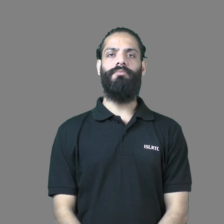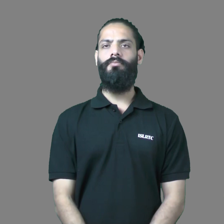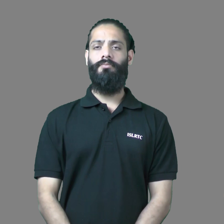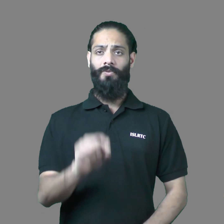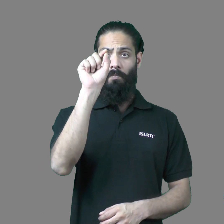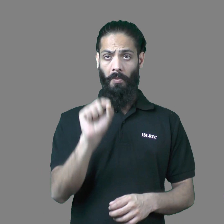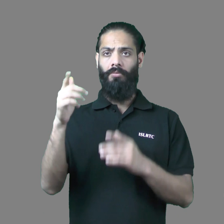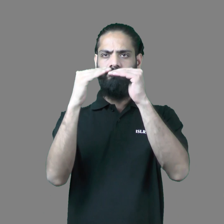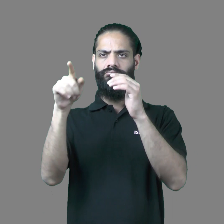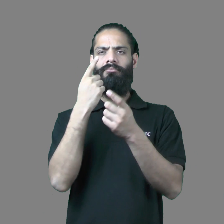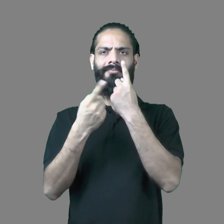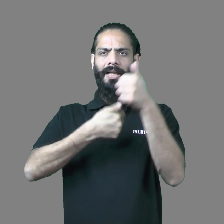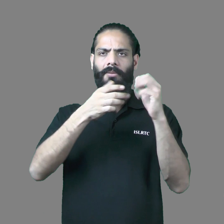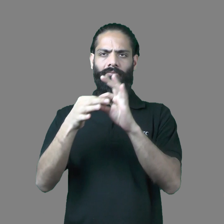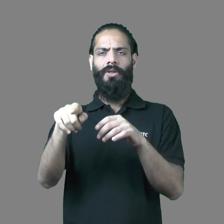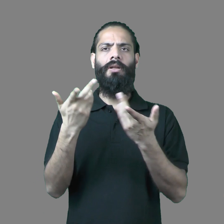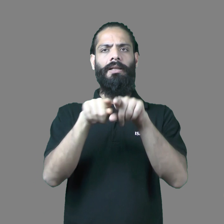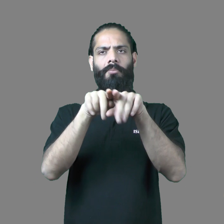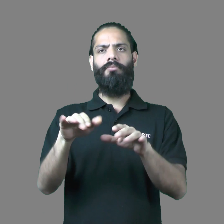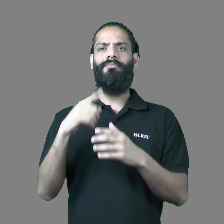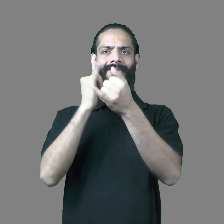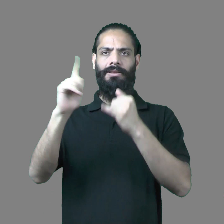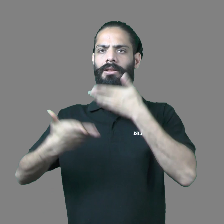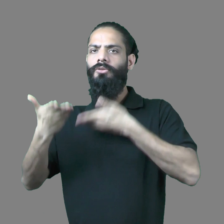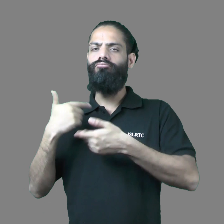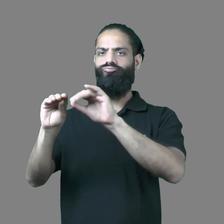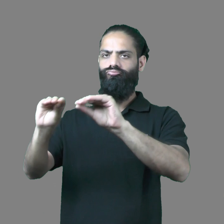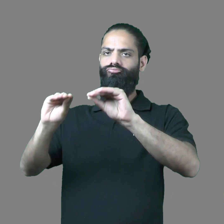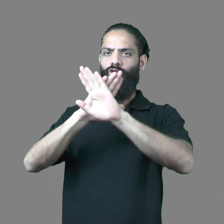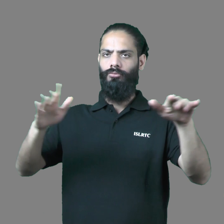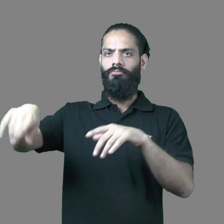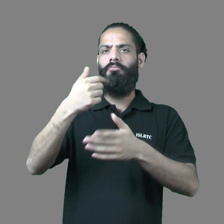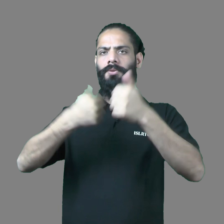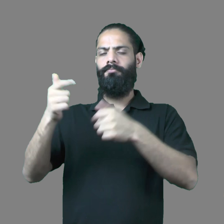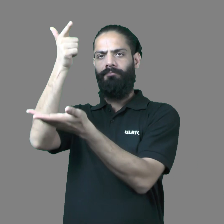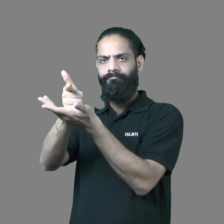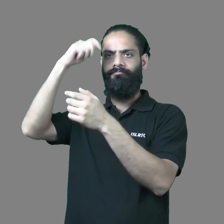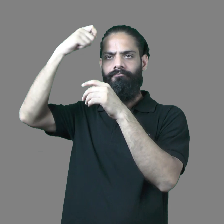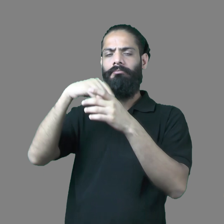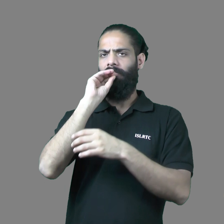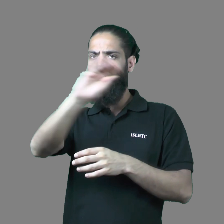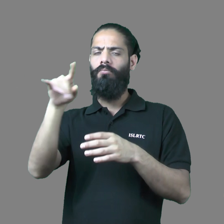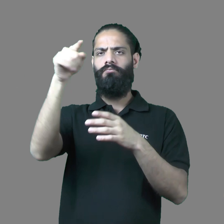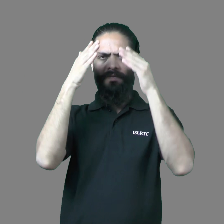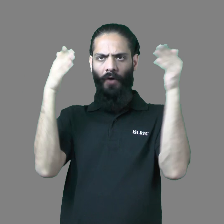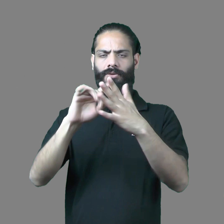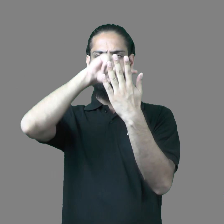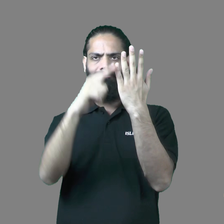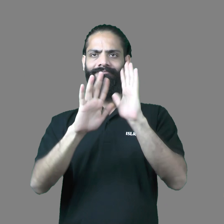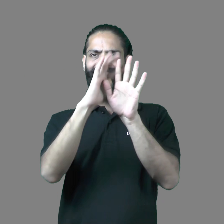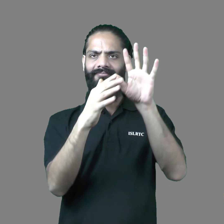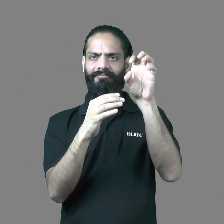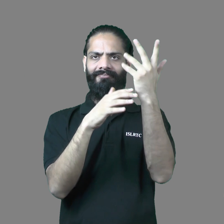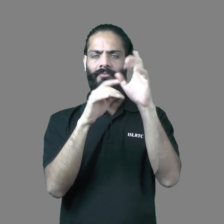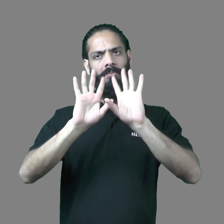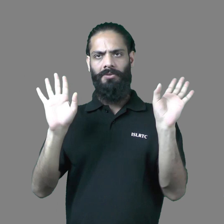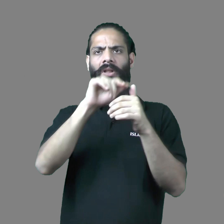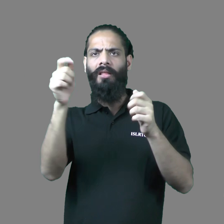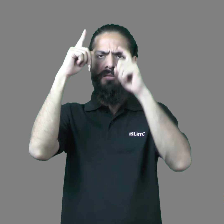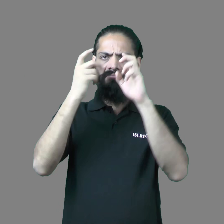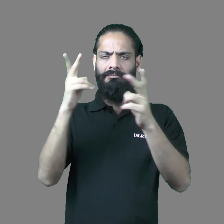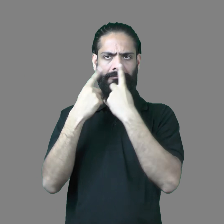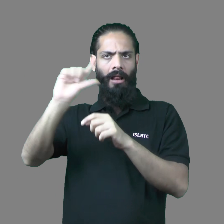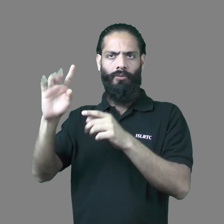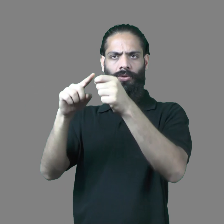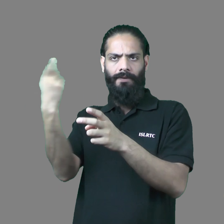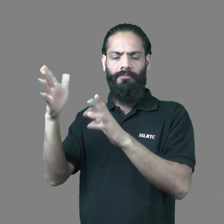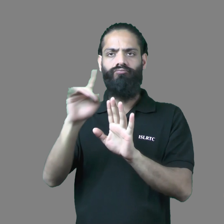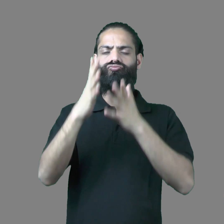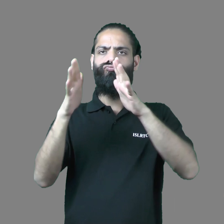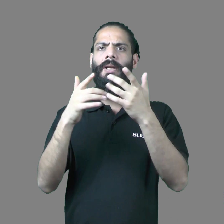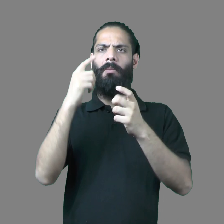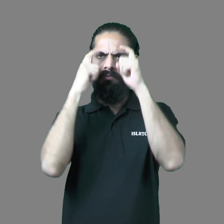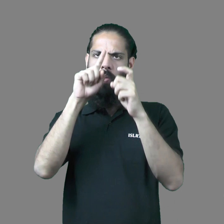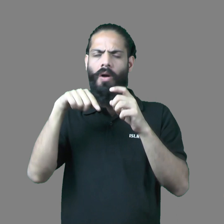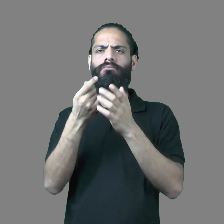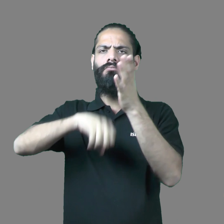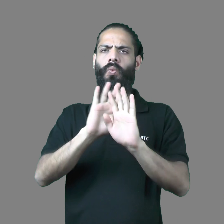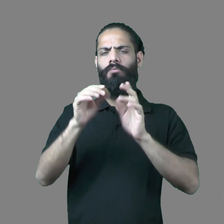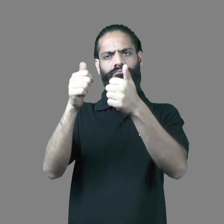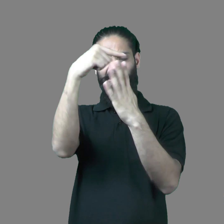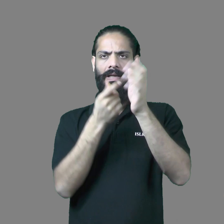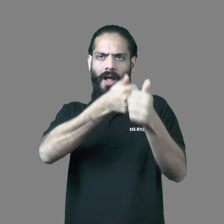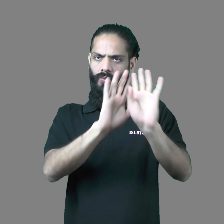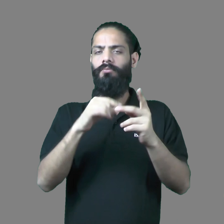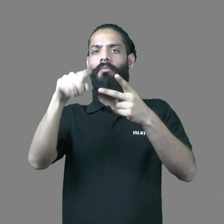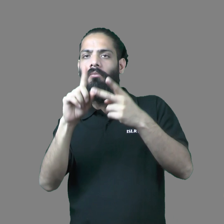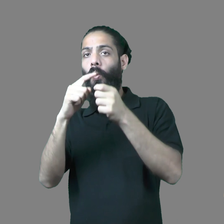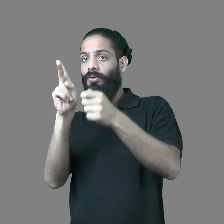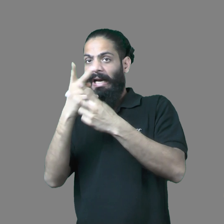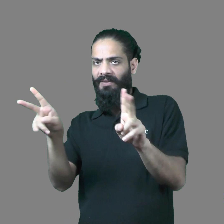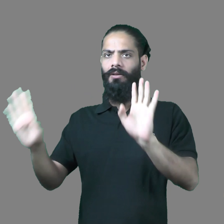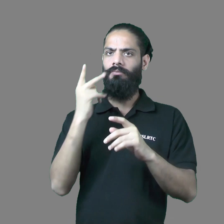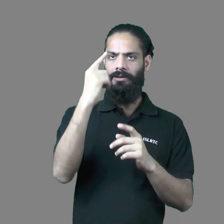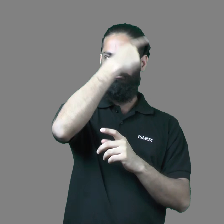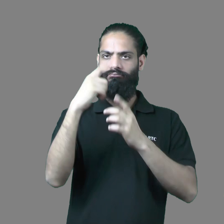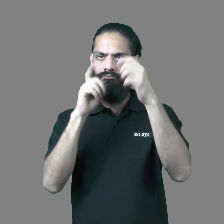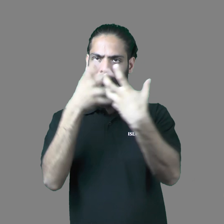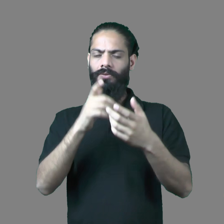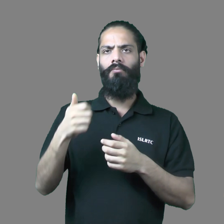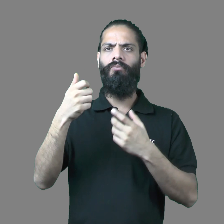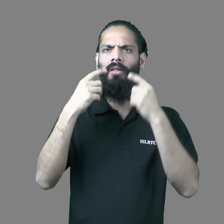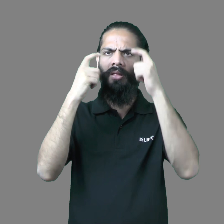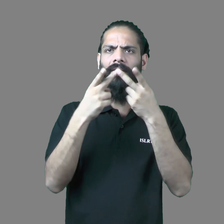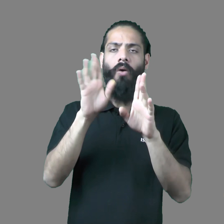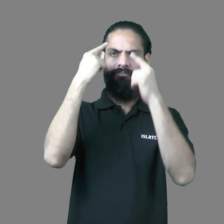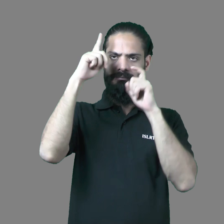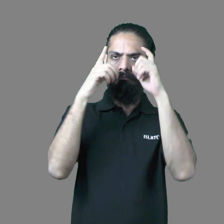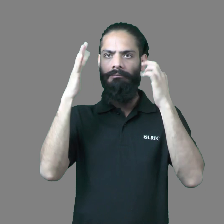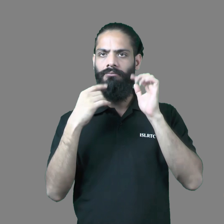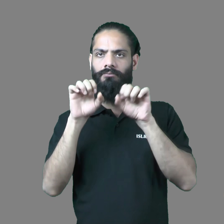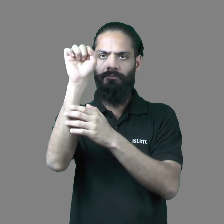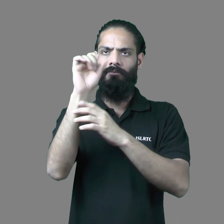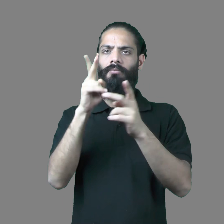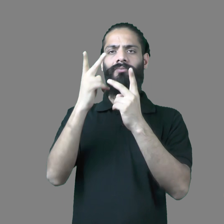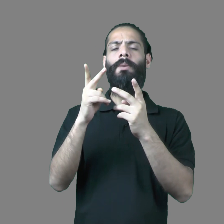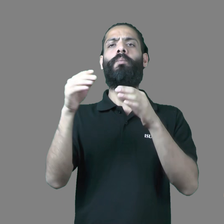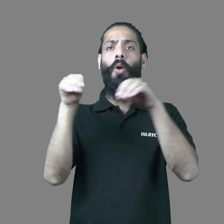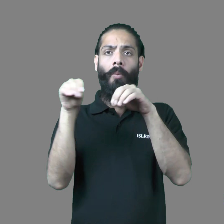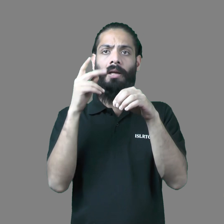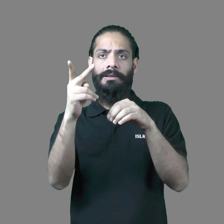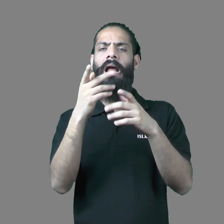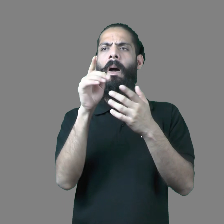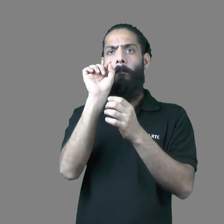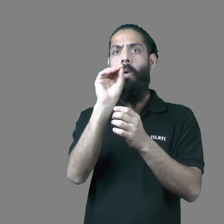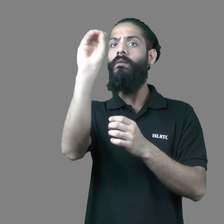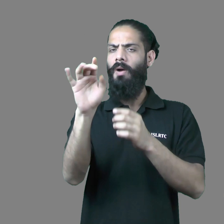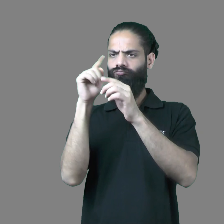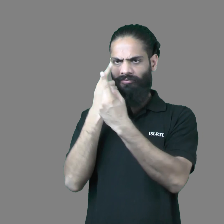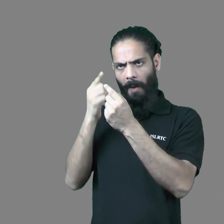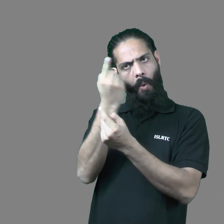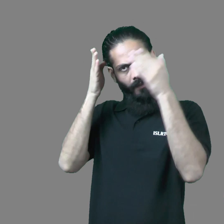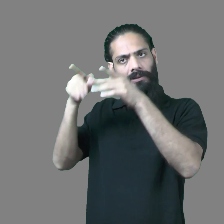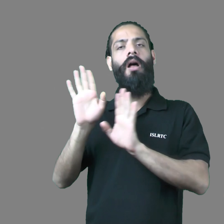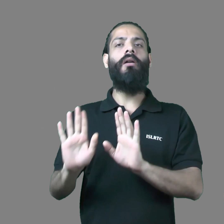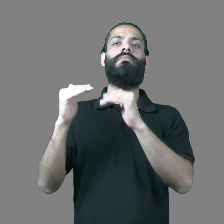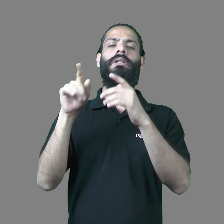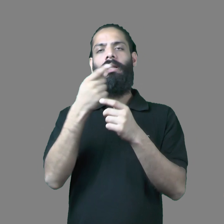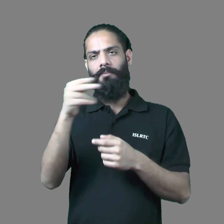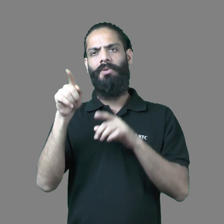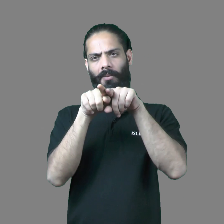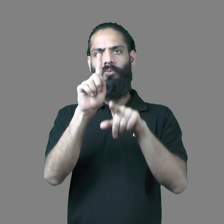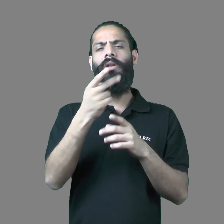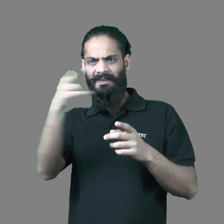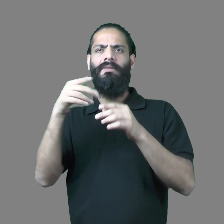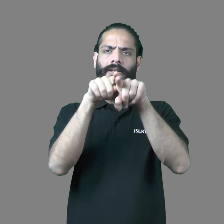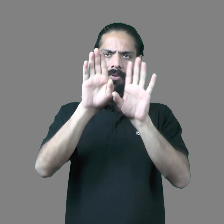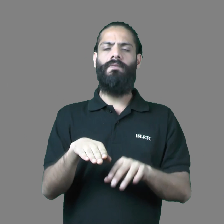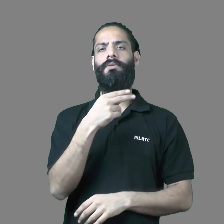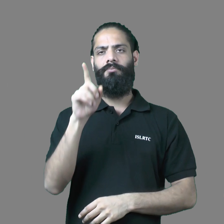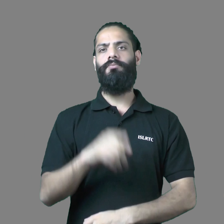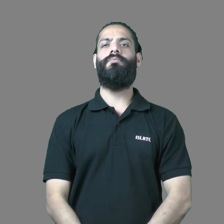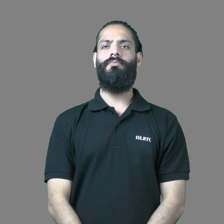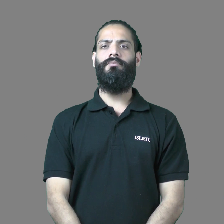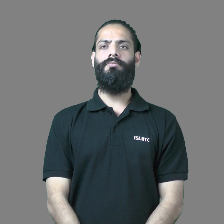Criteria (Exam) Standards